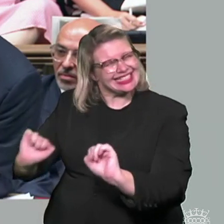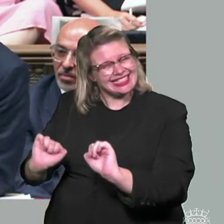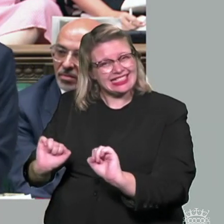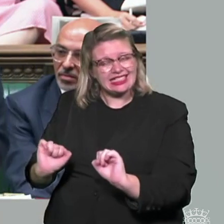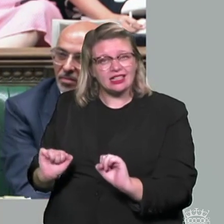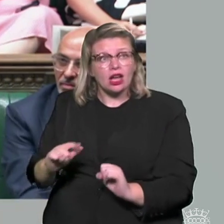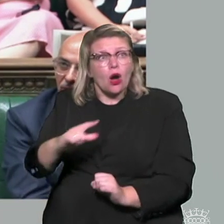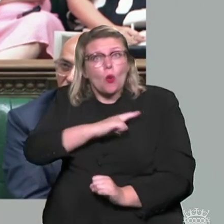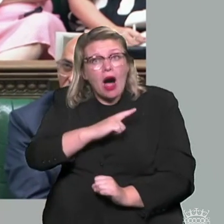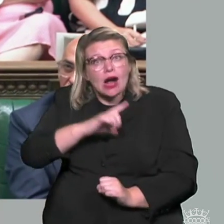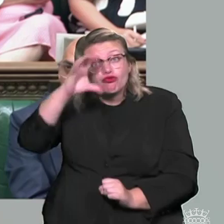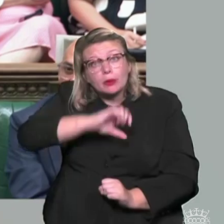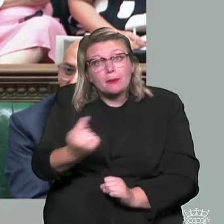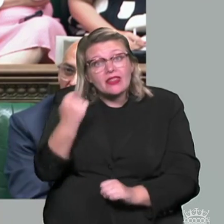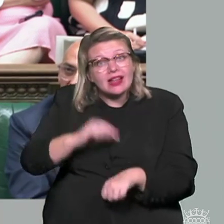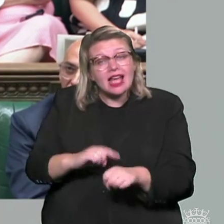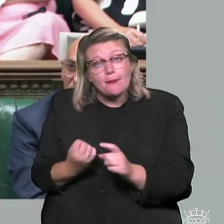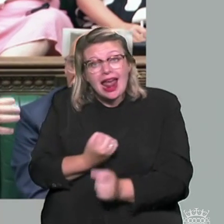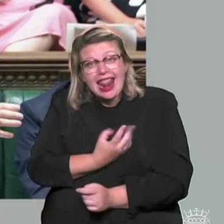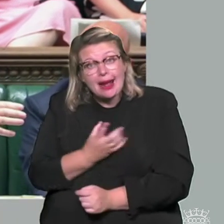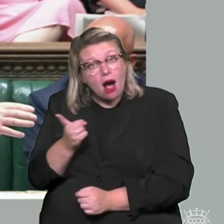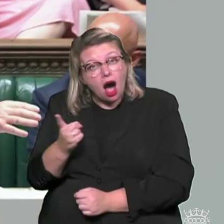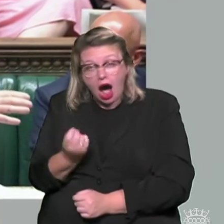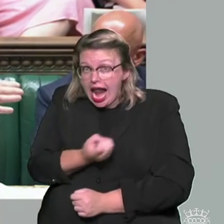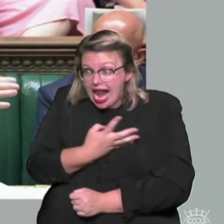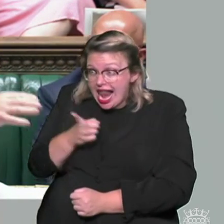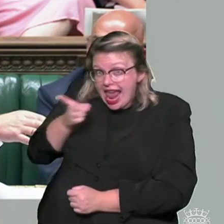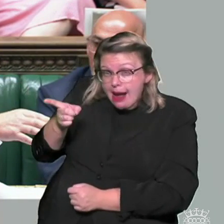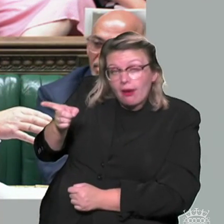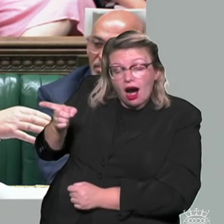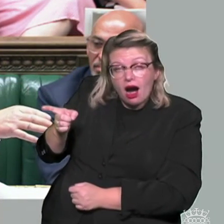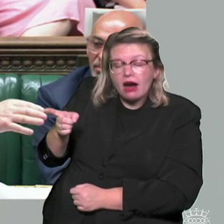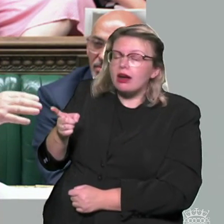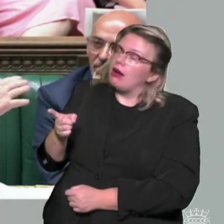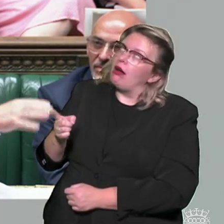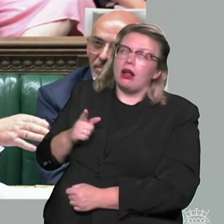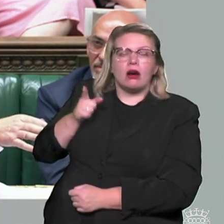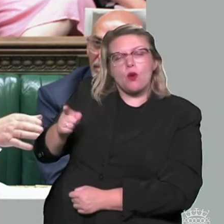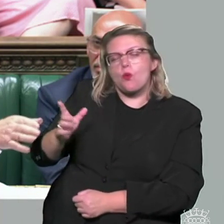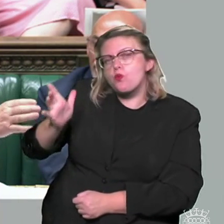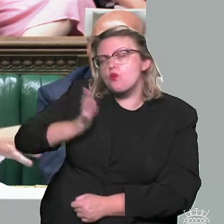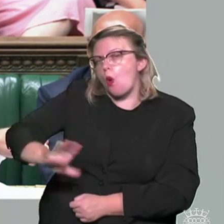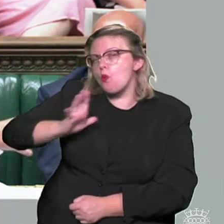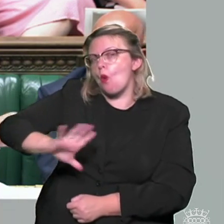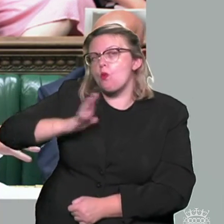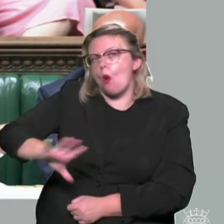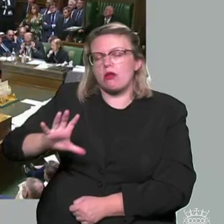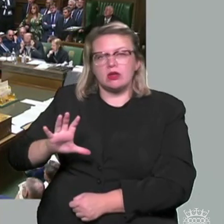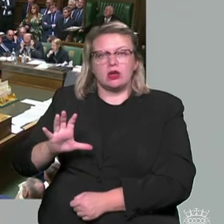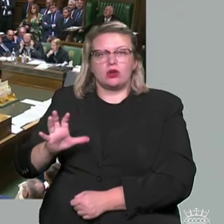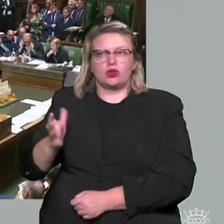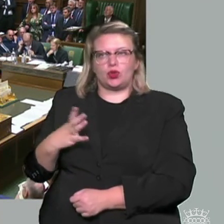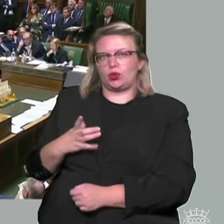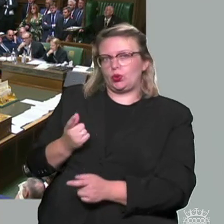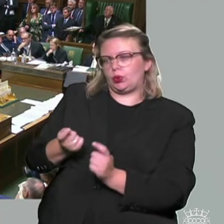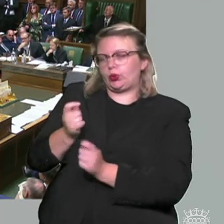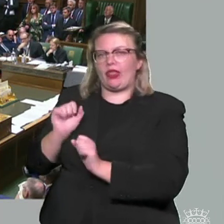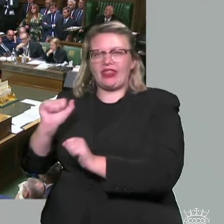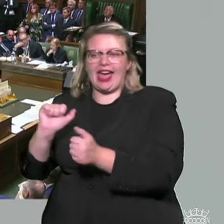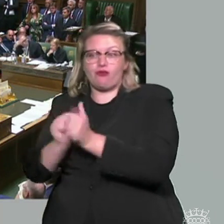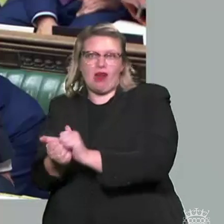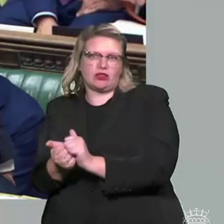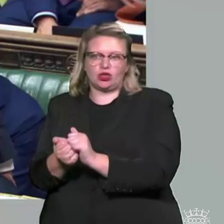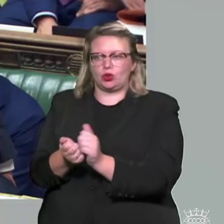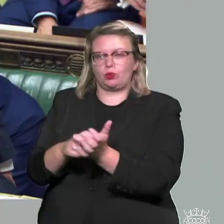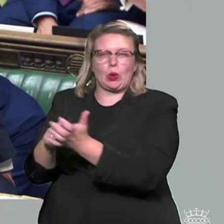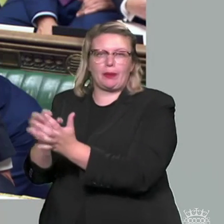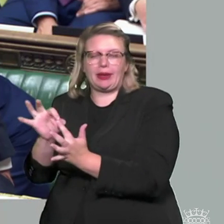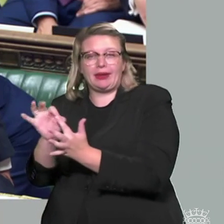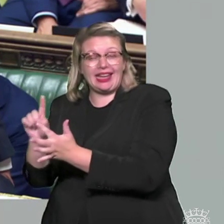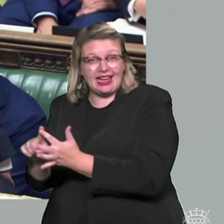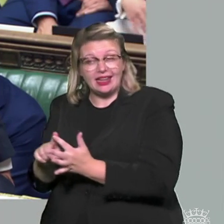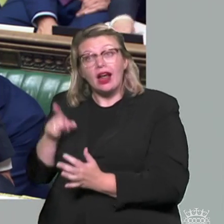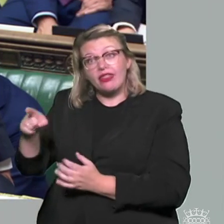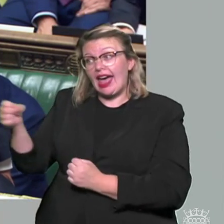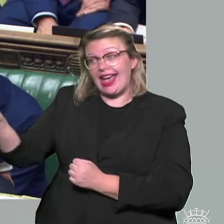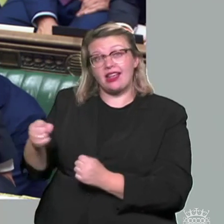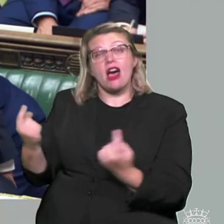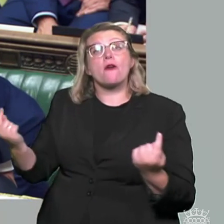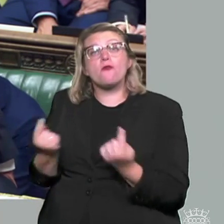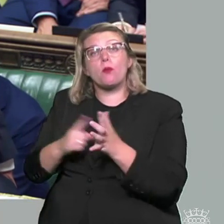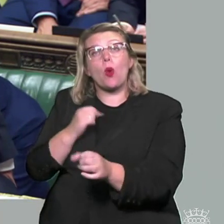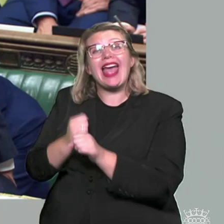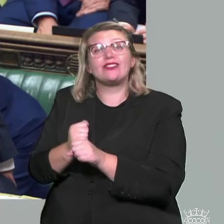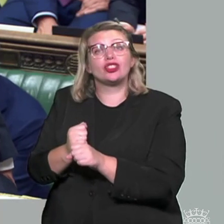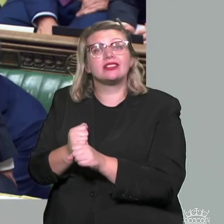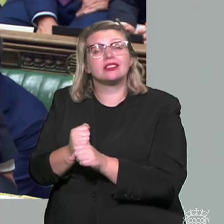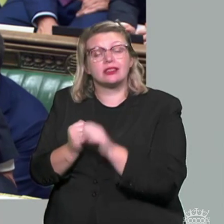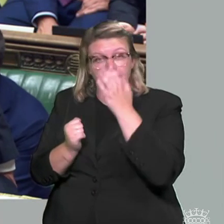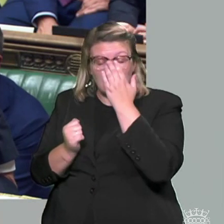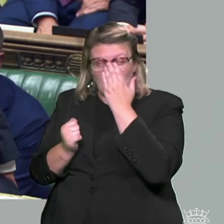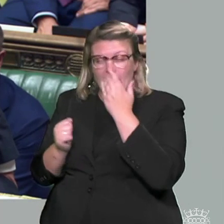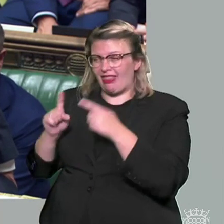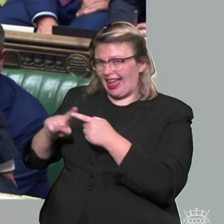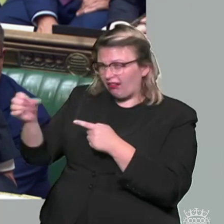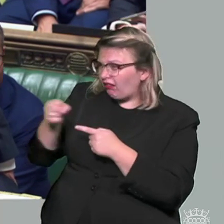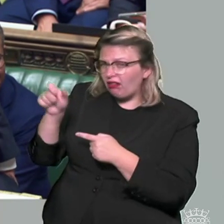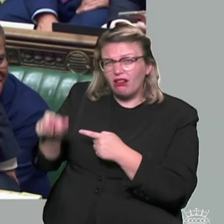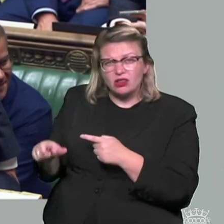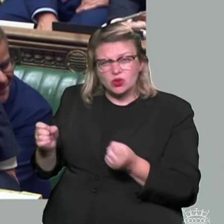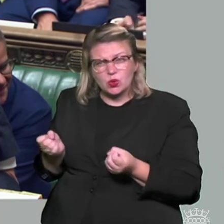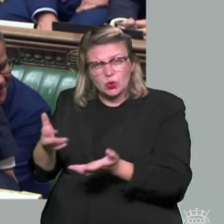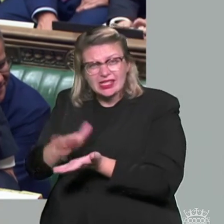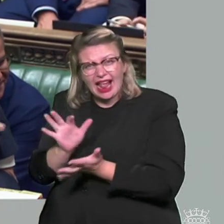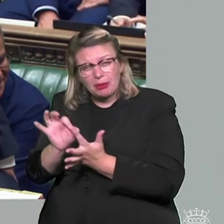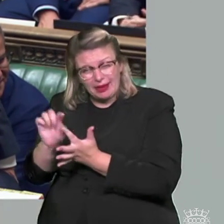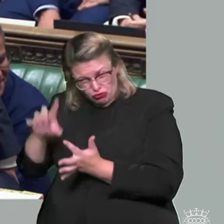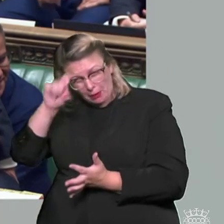They were the party, I remember, that was so desperate for us to be hiring their friends—they wanted a football agent and a theatrical costumier to supply personal protective equipment.